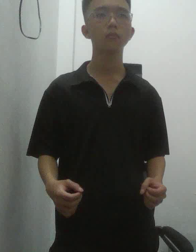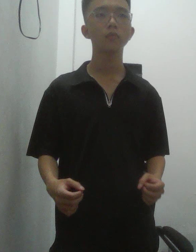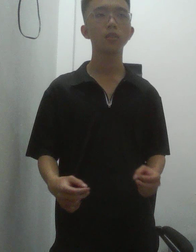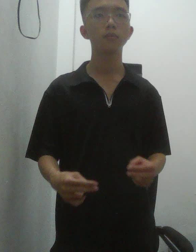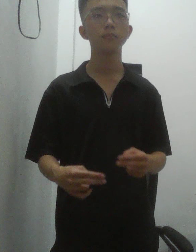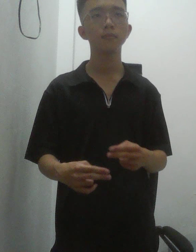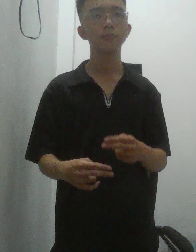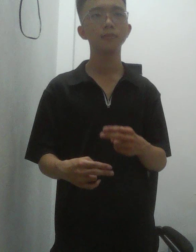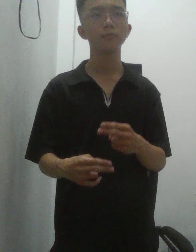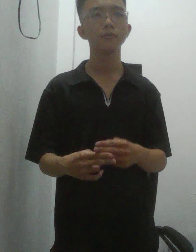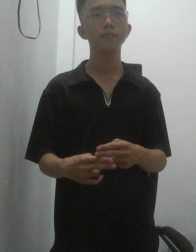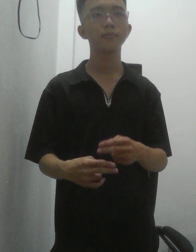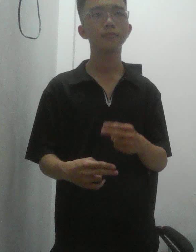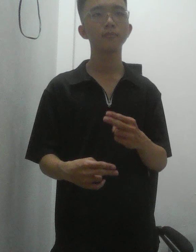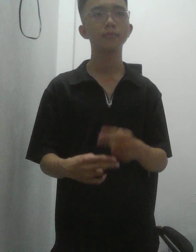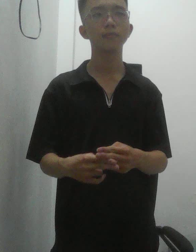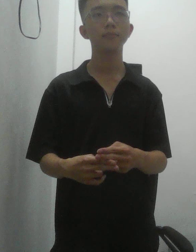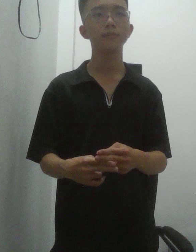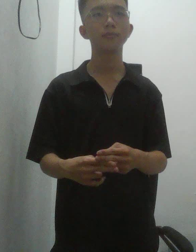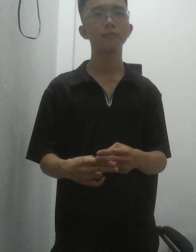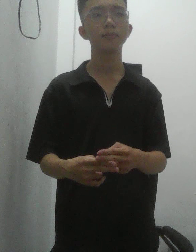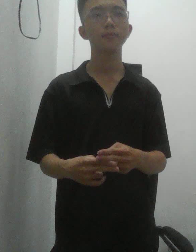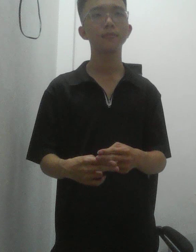ten